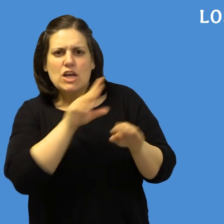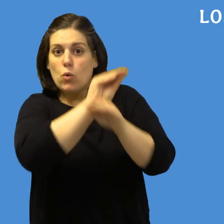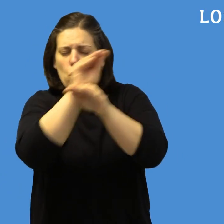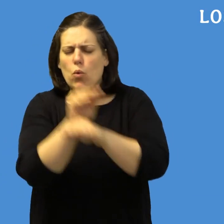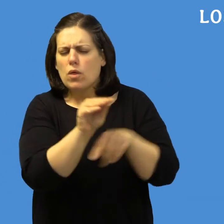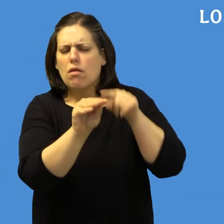cuidar